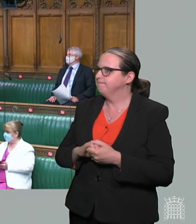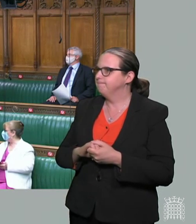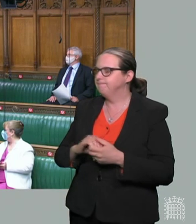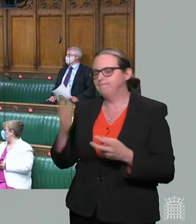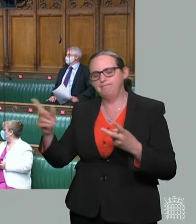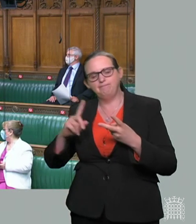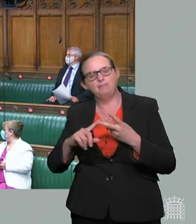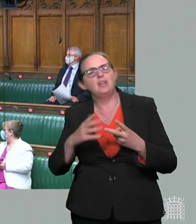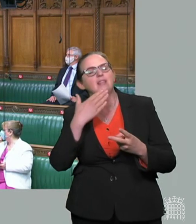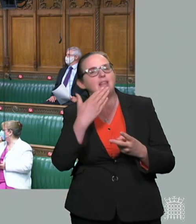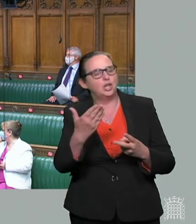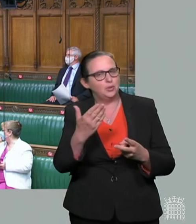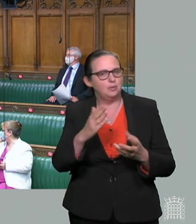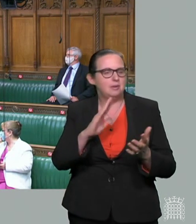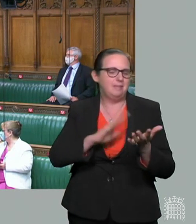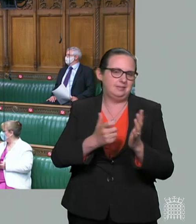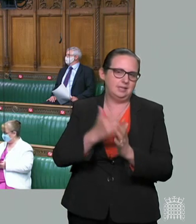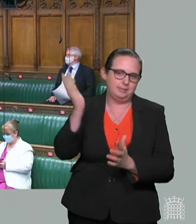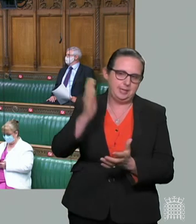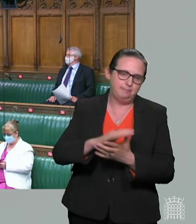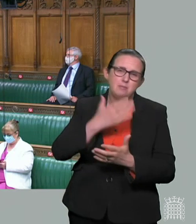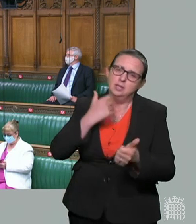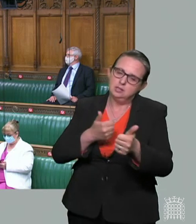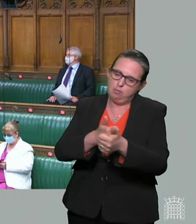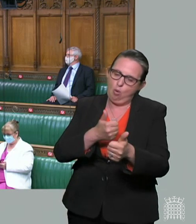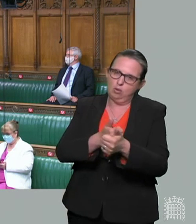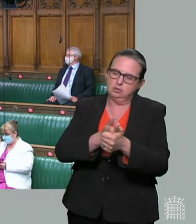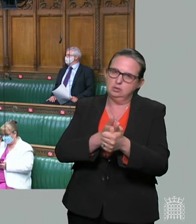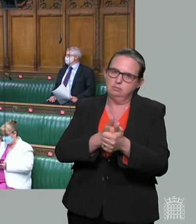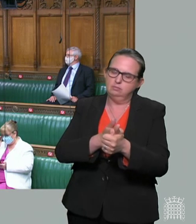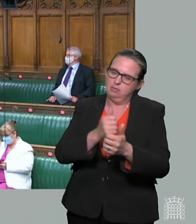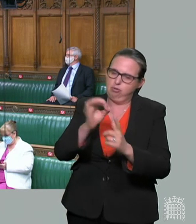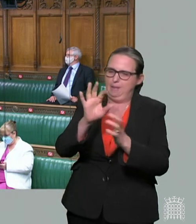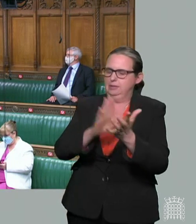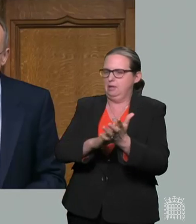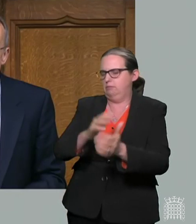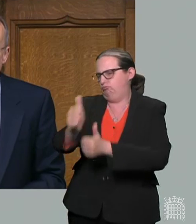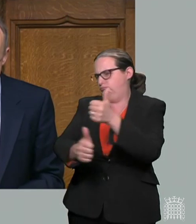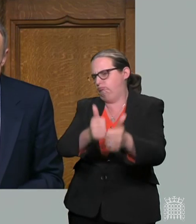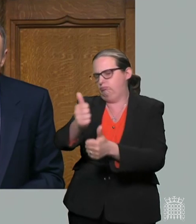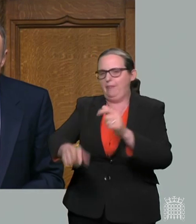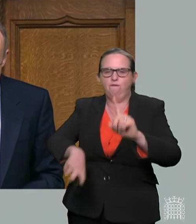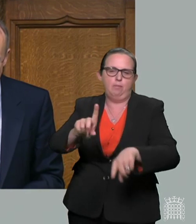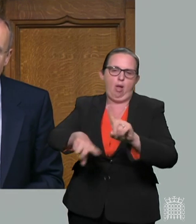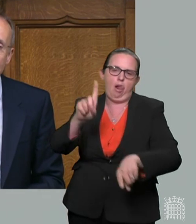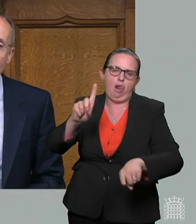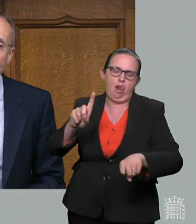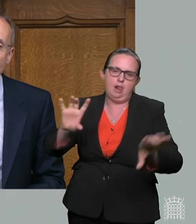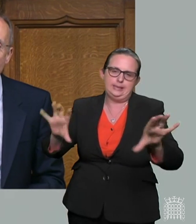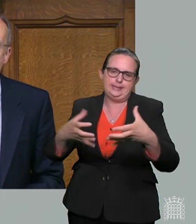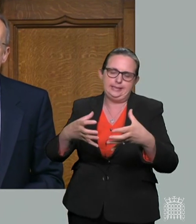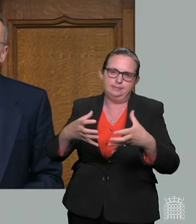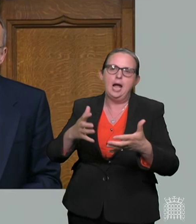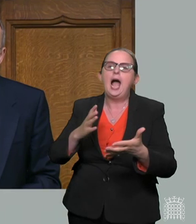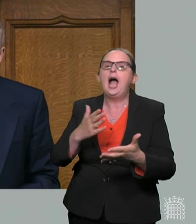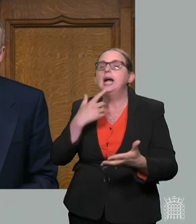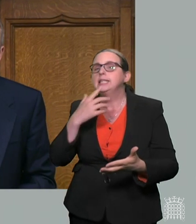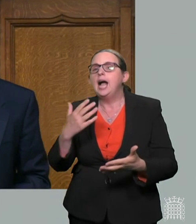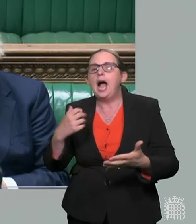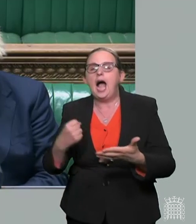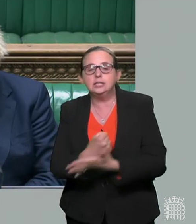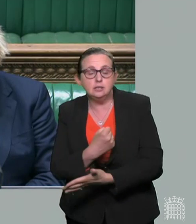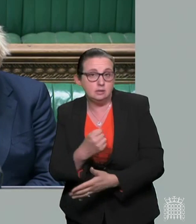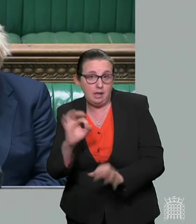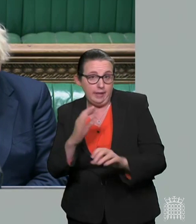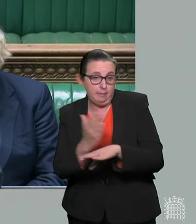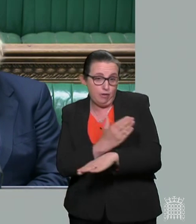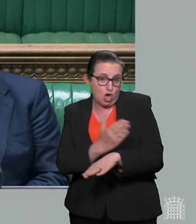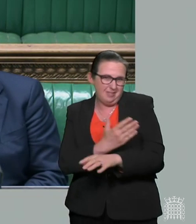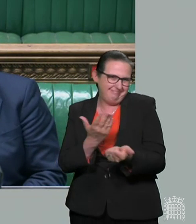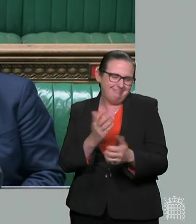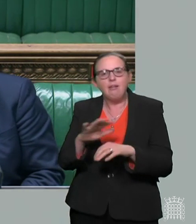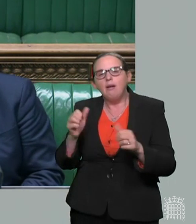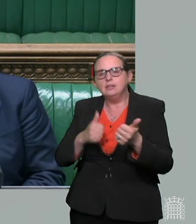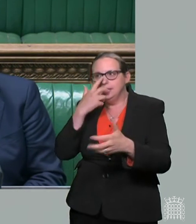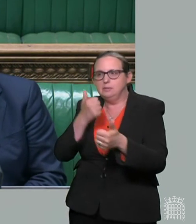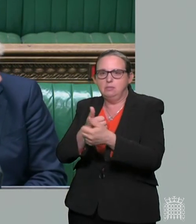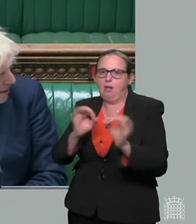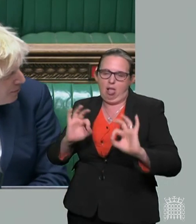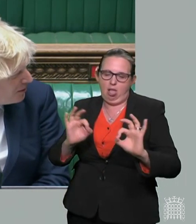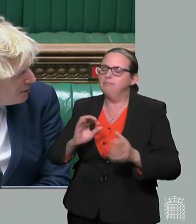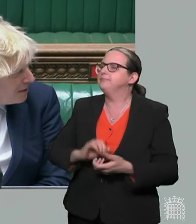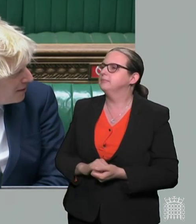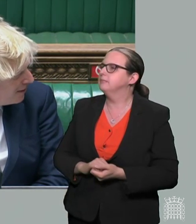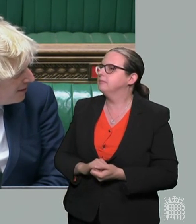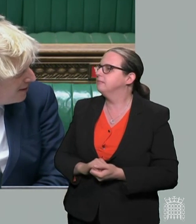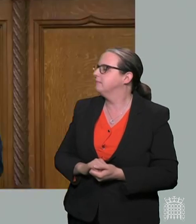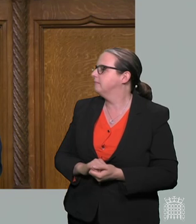I second the Prime Minister’s support for our outstanding England team and players, but it is perhaps a pity that it did not come sooner from him and the Home Secretary.